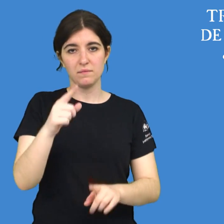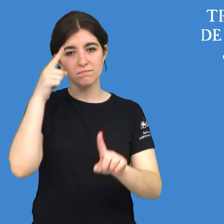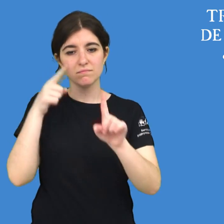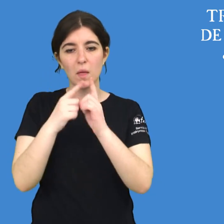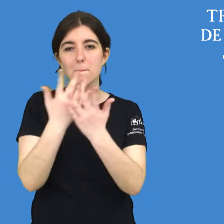objetivo